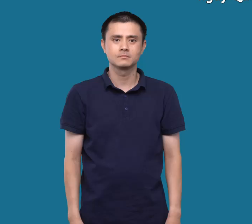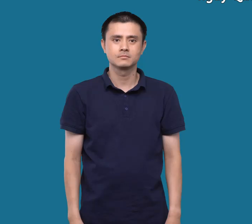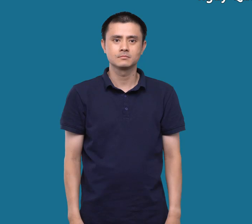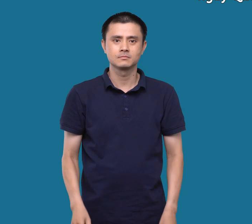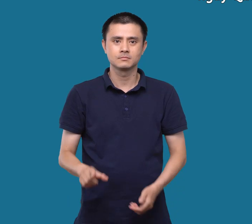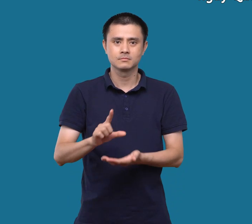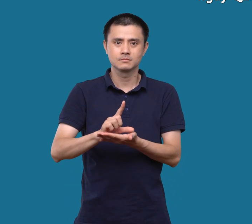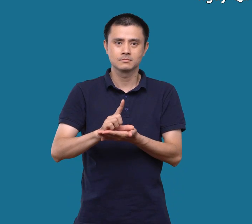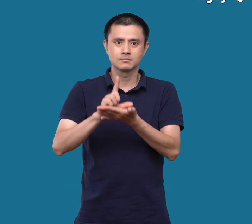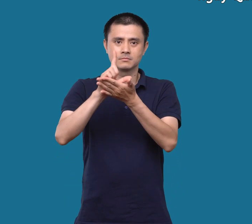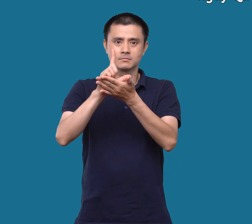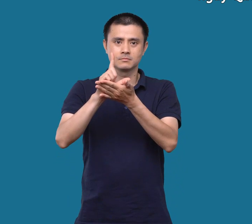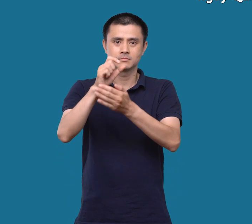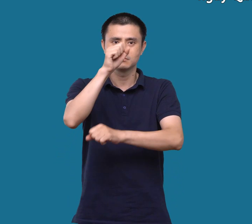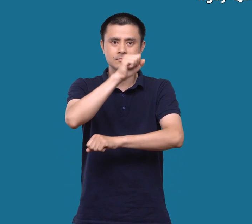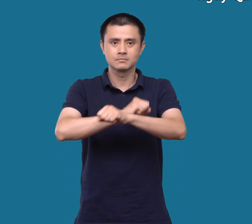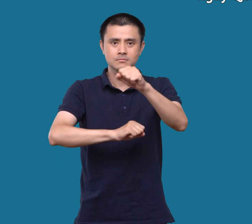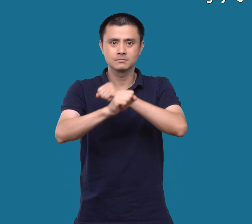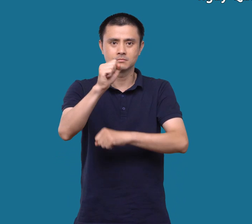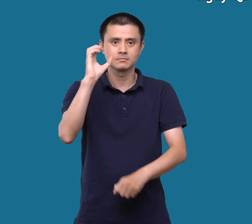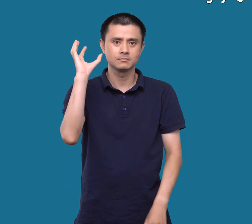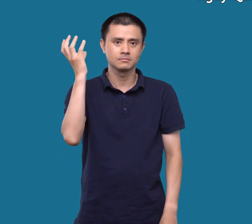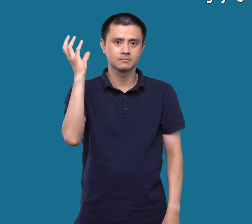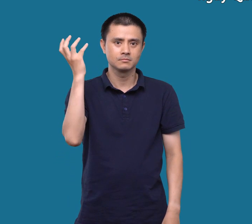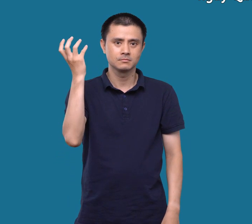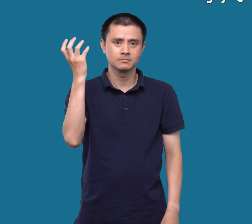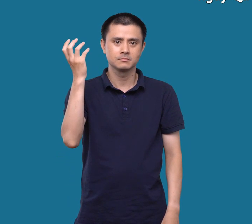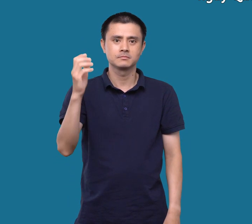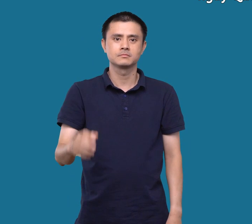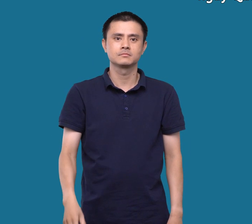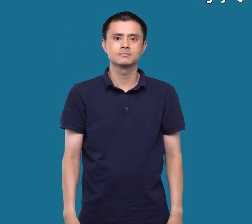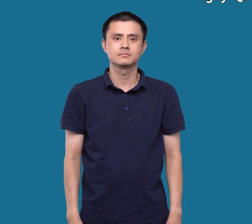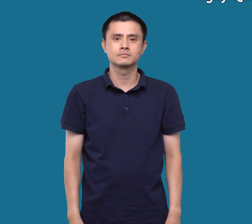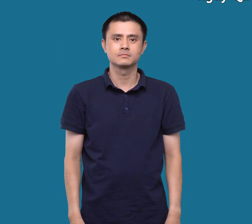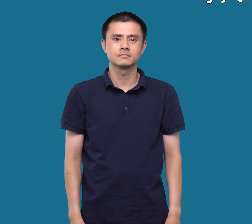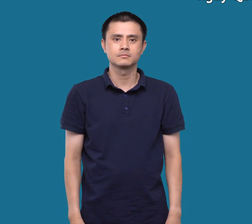ngày Quốc tế Lao động